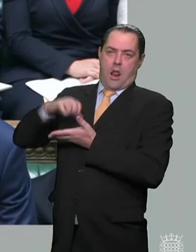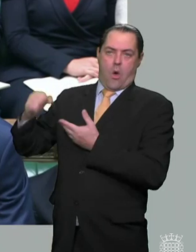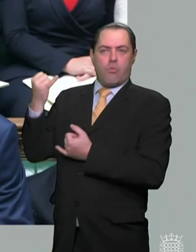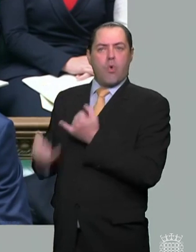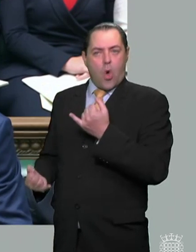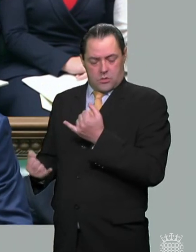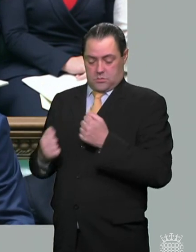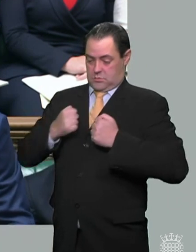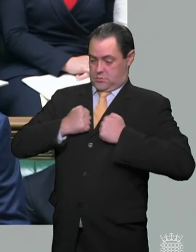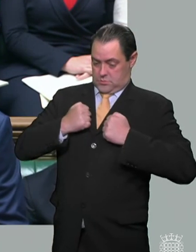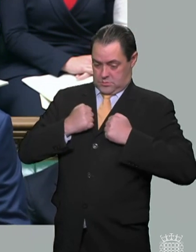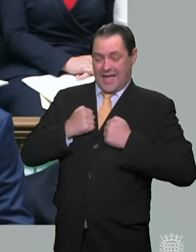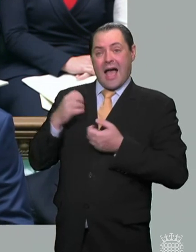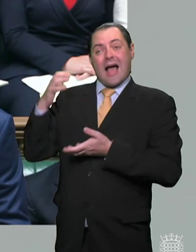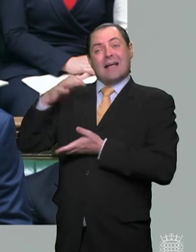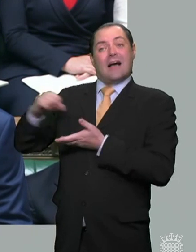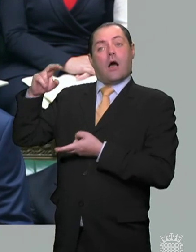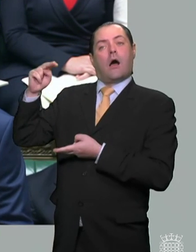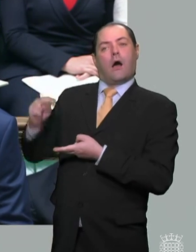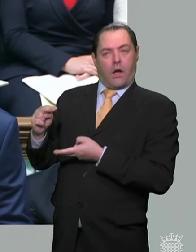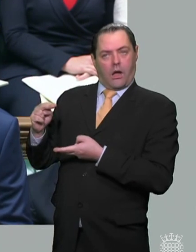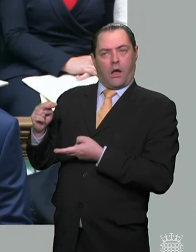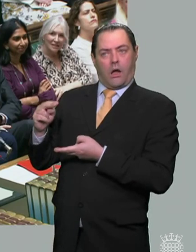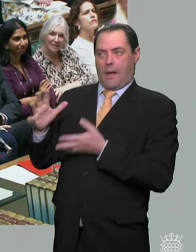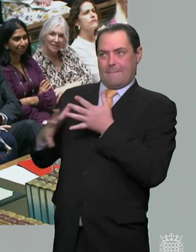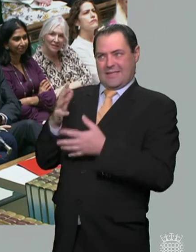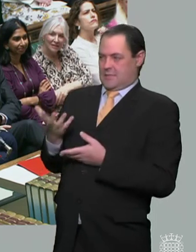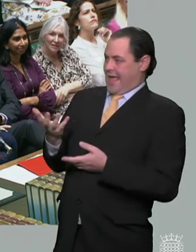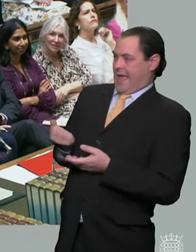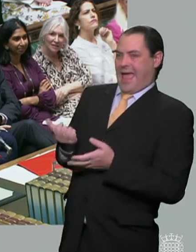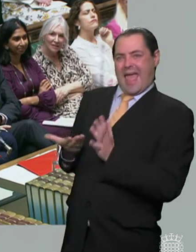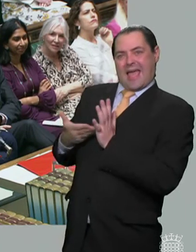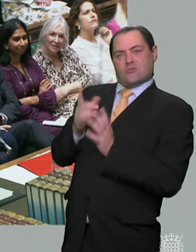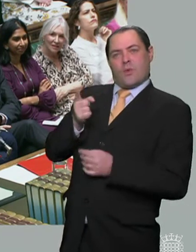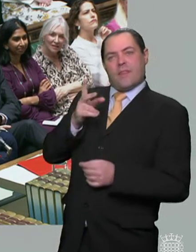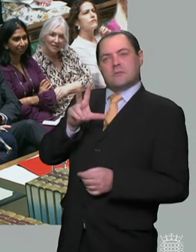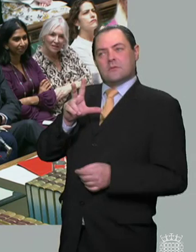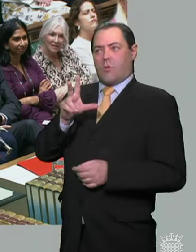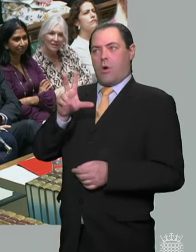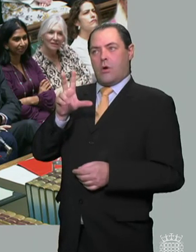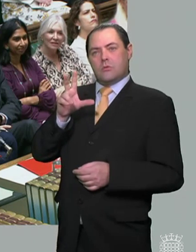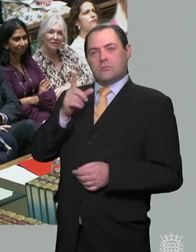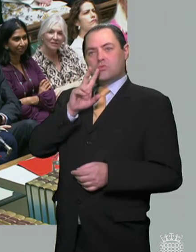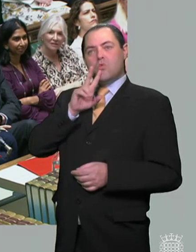Under this Government, we have cut income tax, saving every worker £1,200 each year.